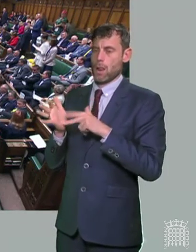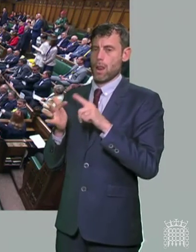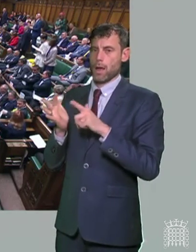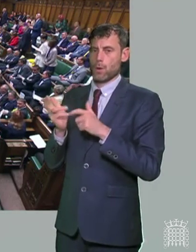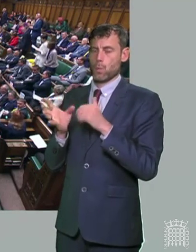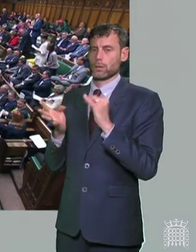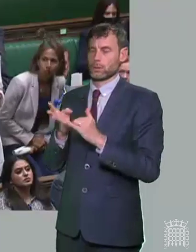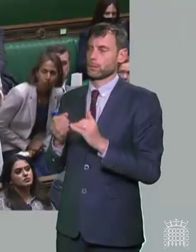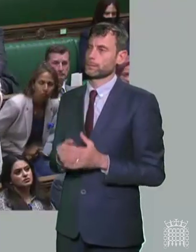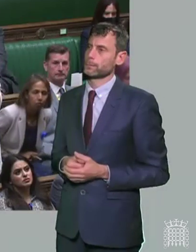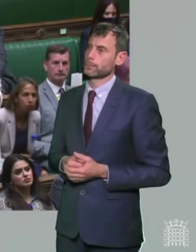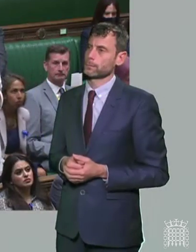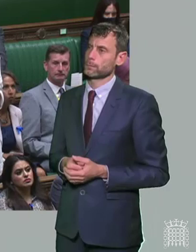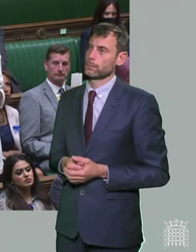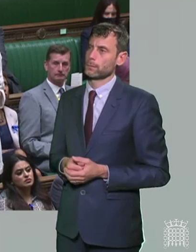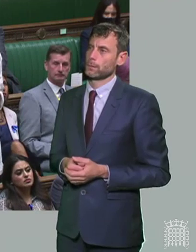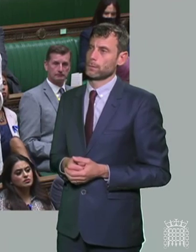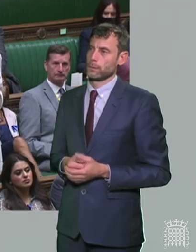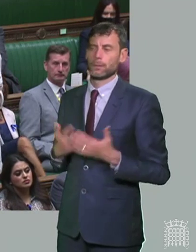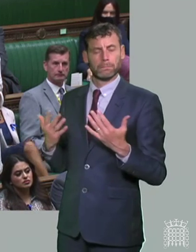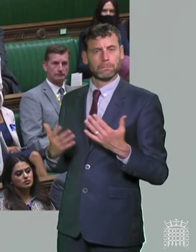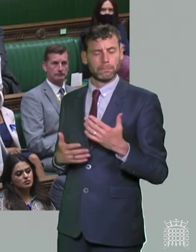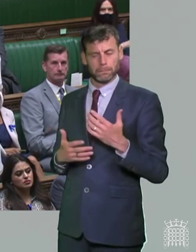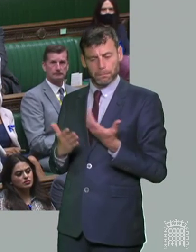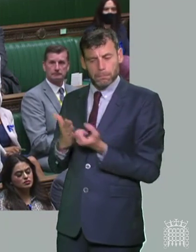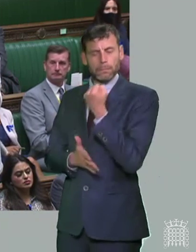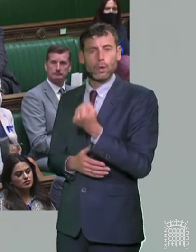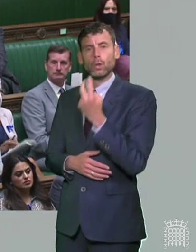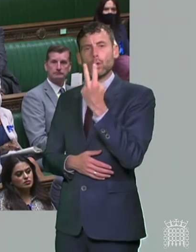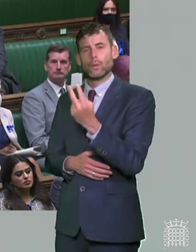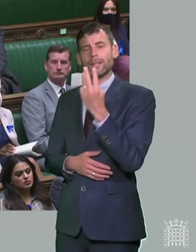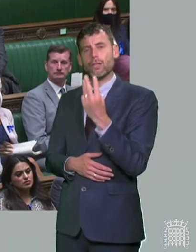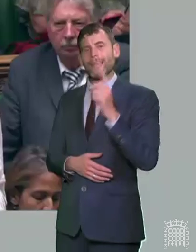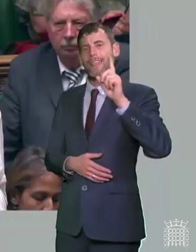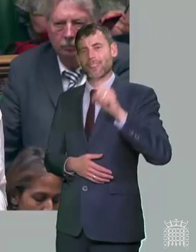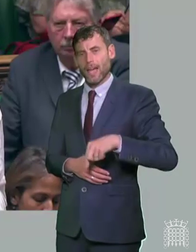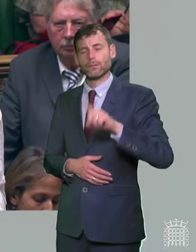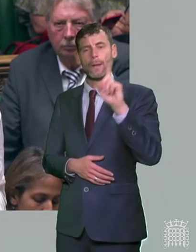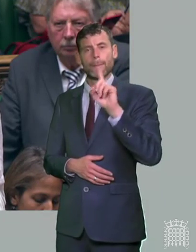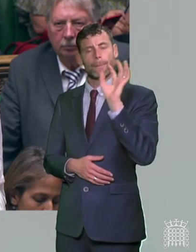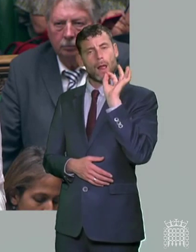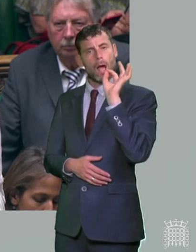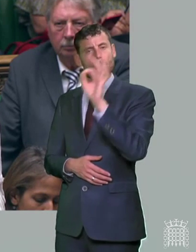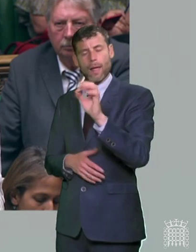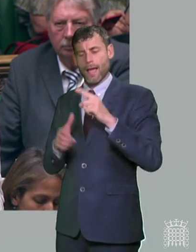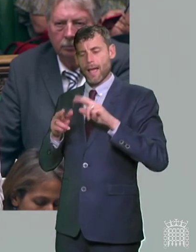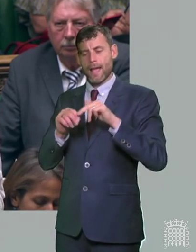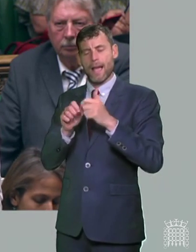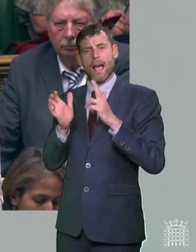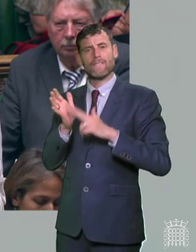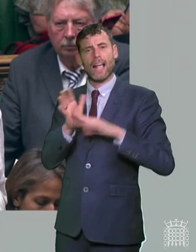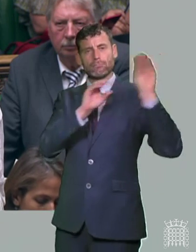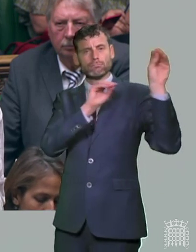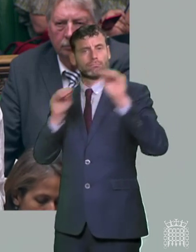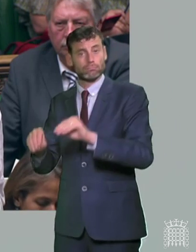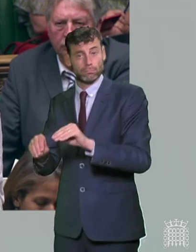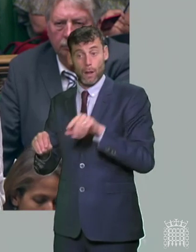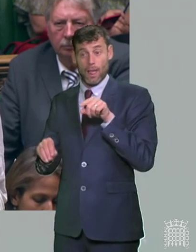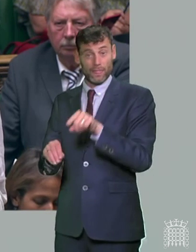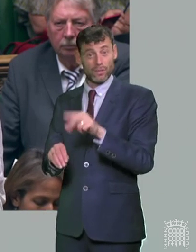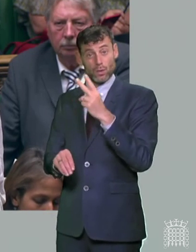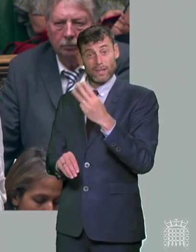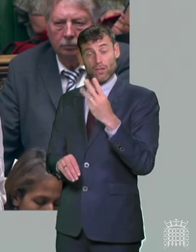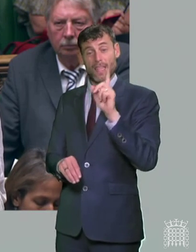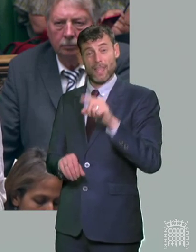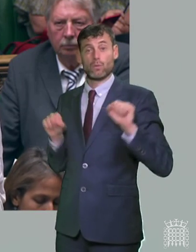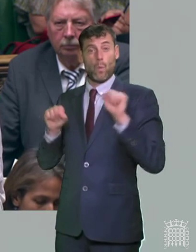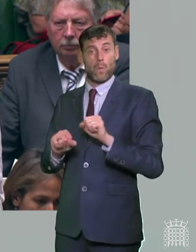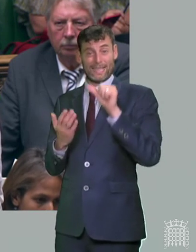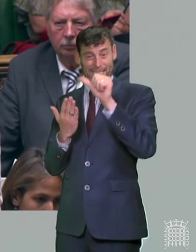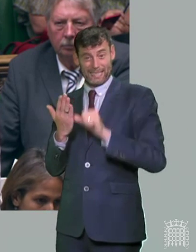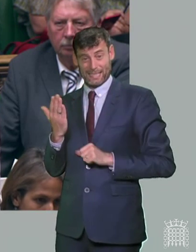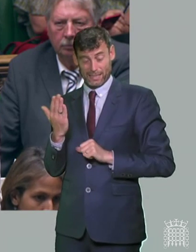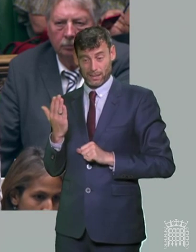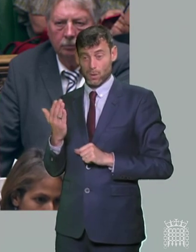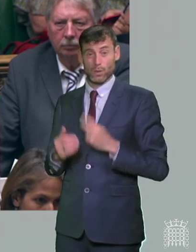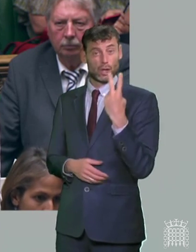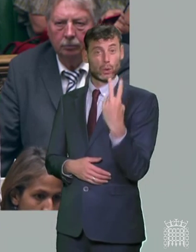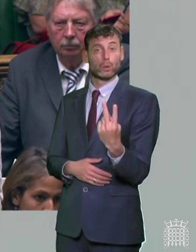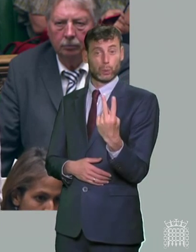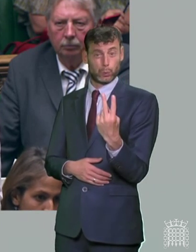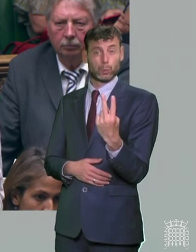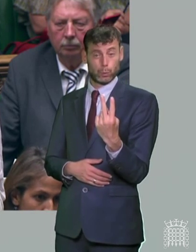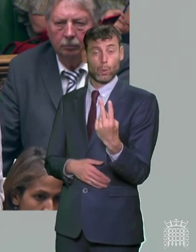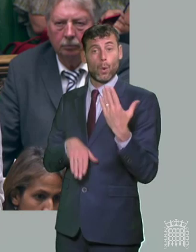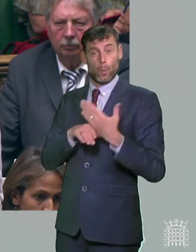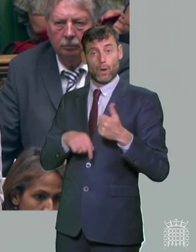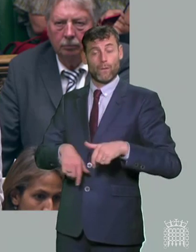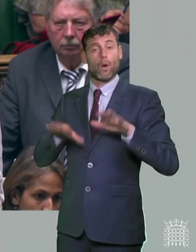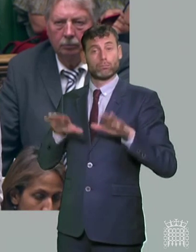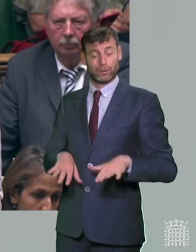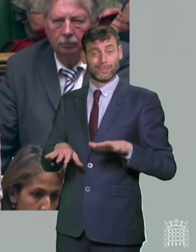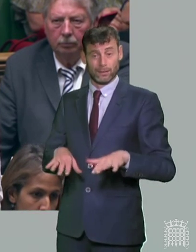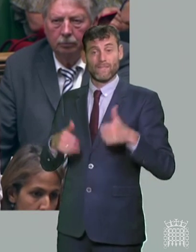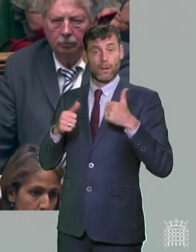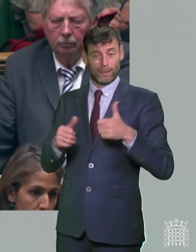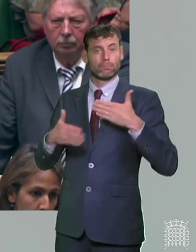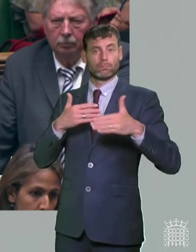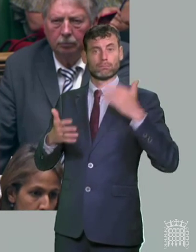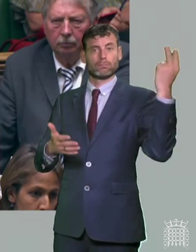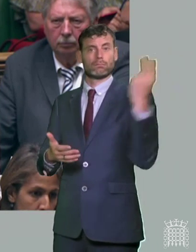It has emerged that there is a backlog of 23,000 applications under the Afghan relocations and assistance policy, with just two of 3,000 applications for refuge by Afghans who worked for Britain having been processed since April.